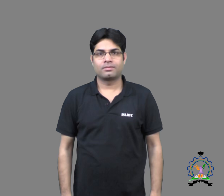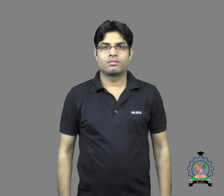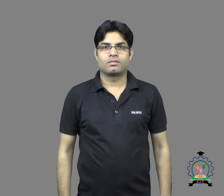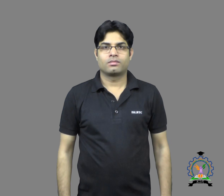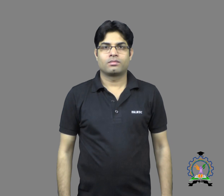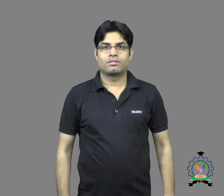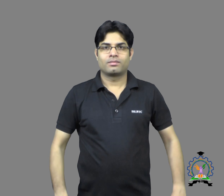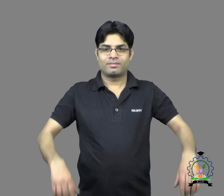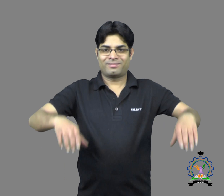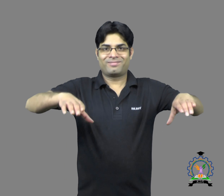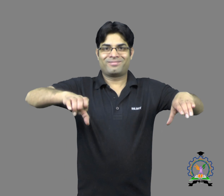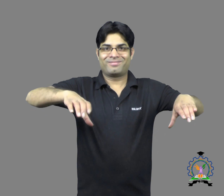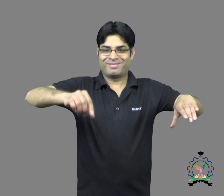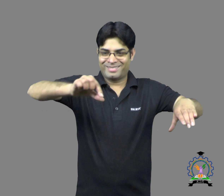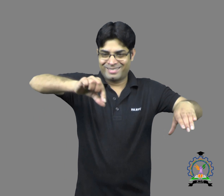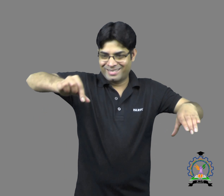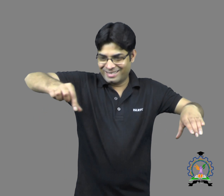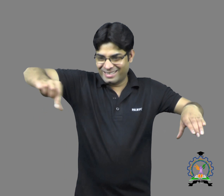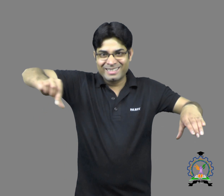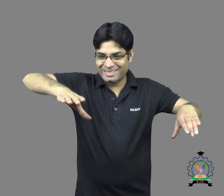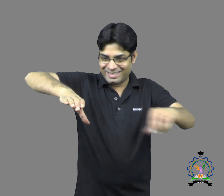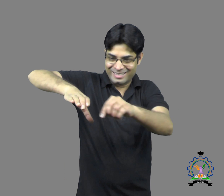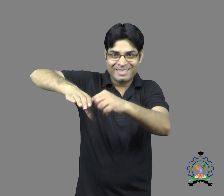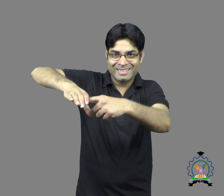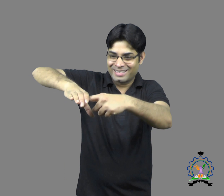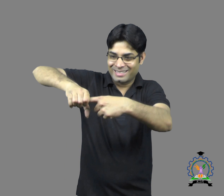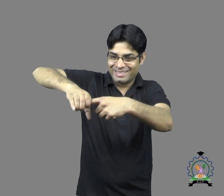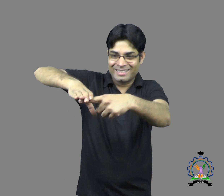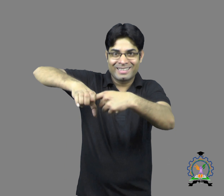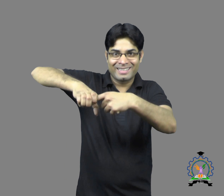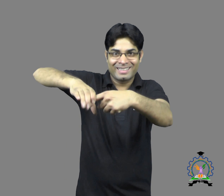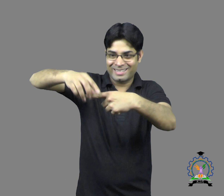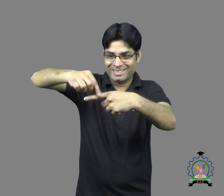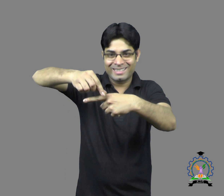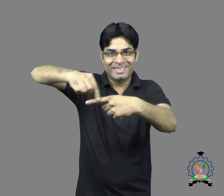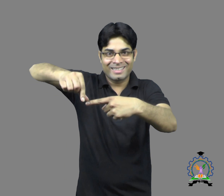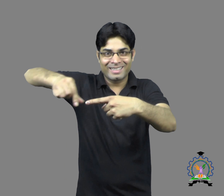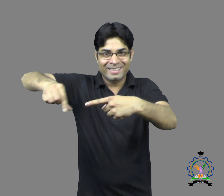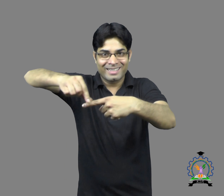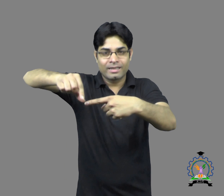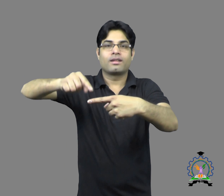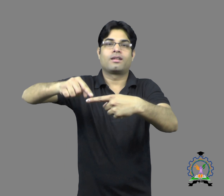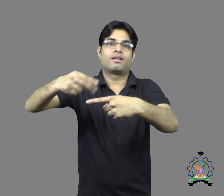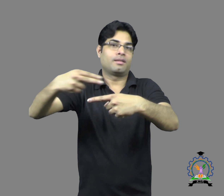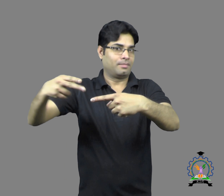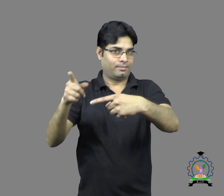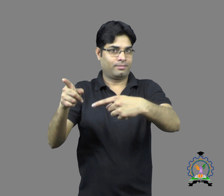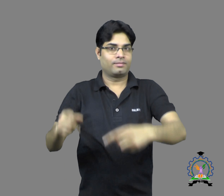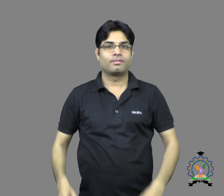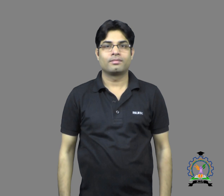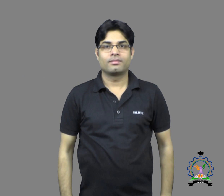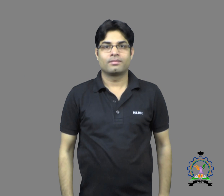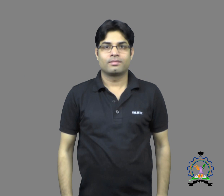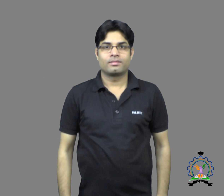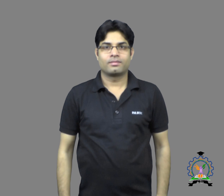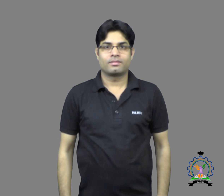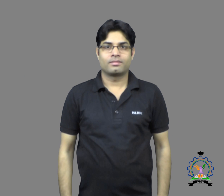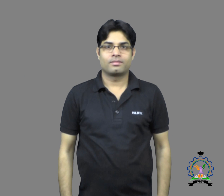Clutch Lever